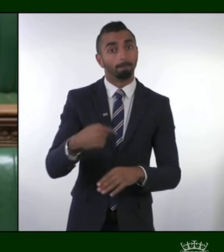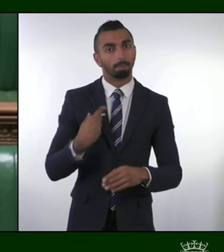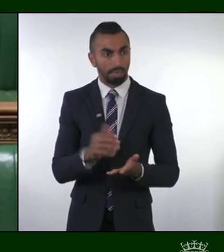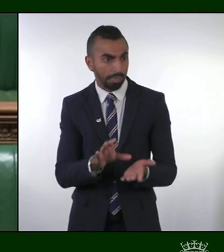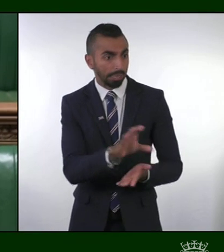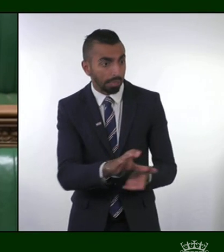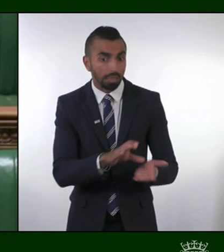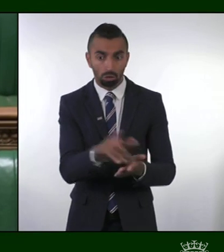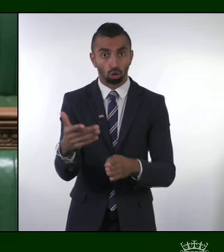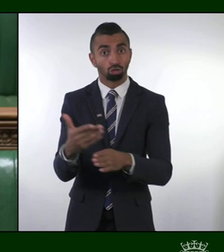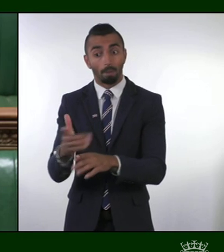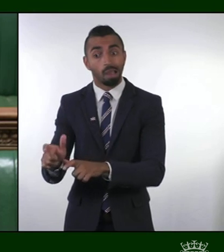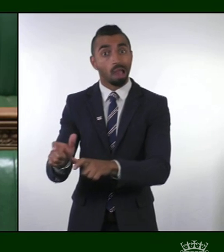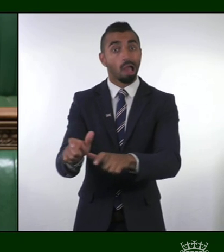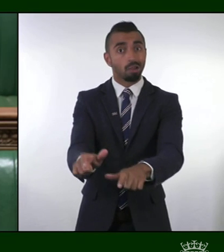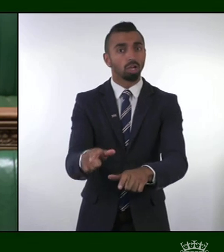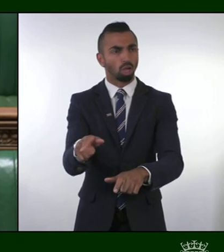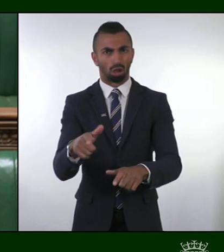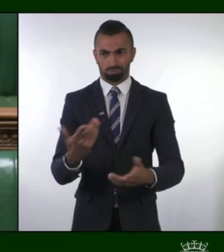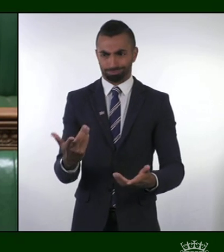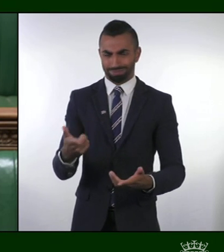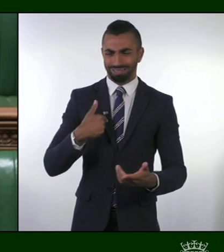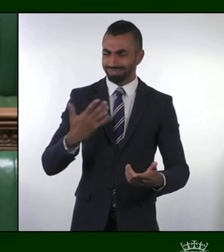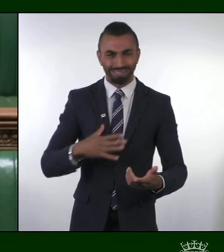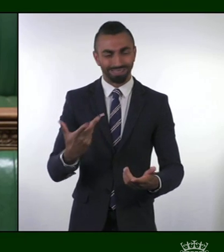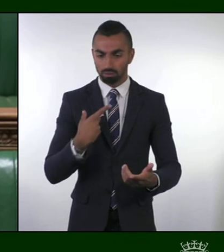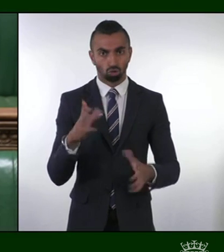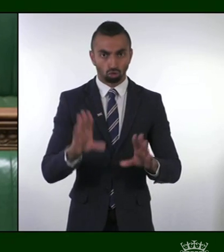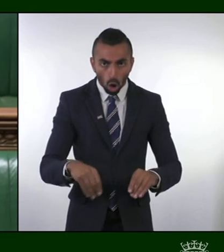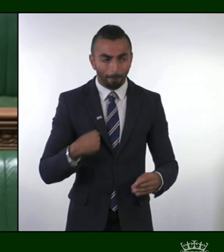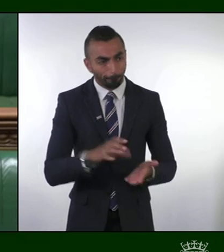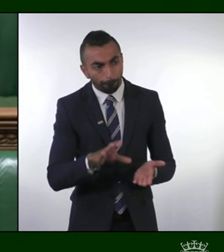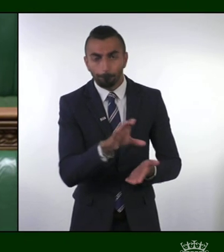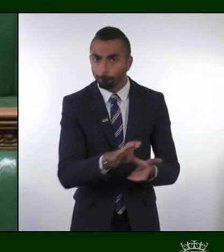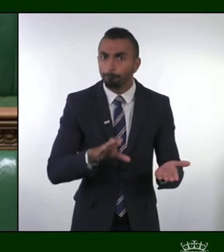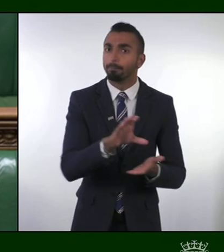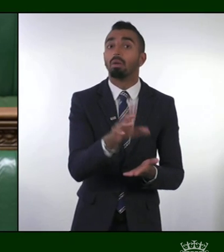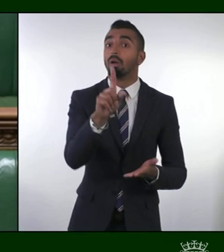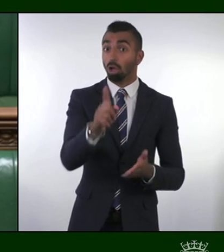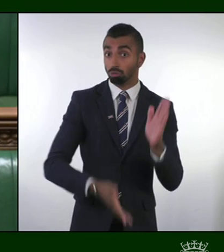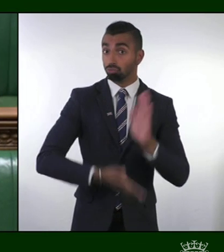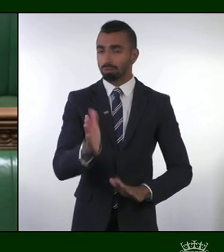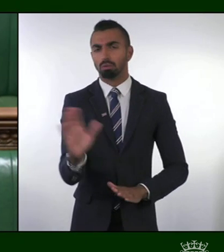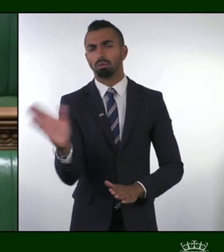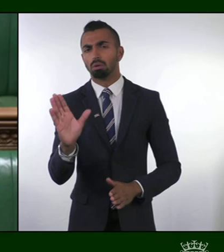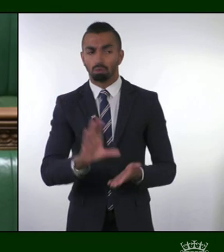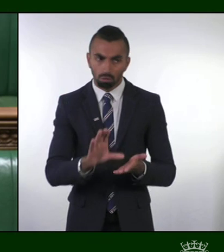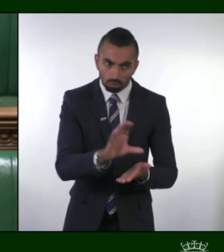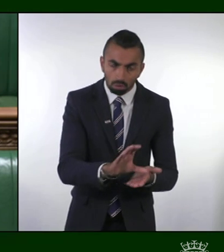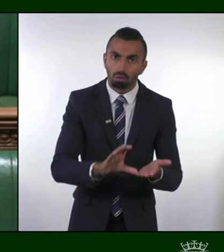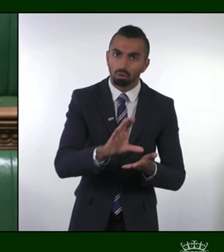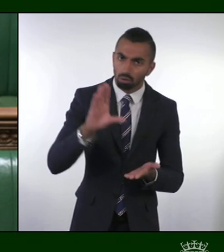So the furlough will wind down, flexibly and gradually, supporting businesses and people through to October.